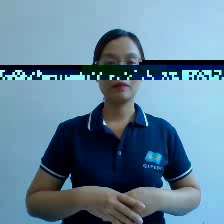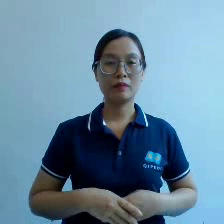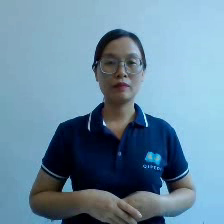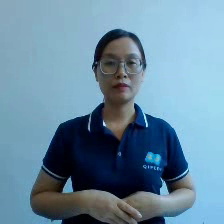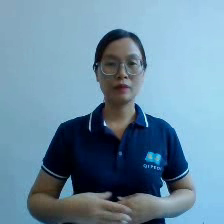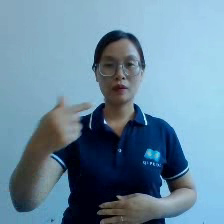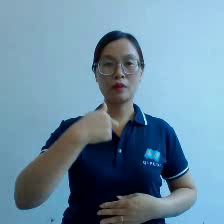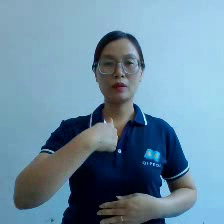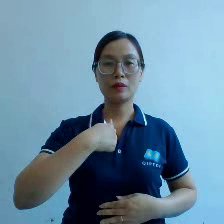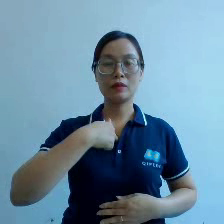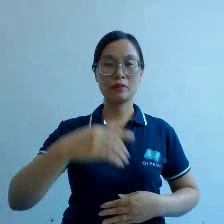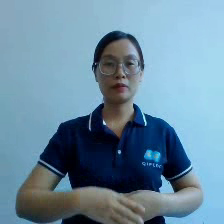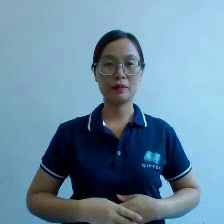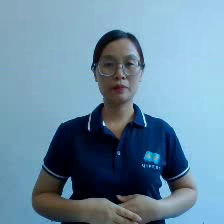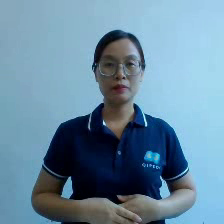Tôi